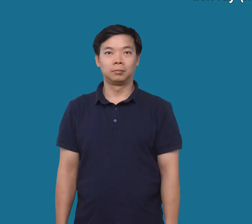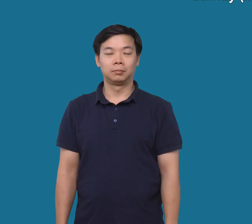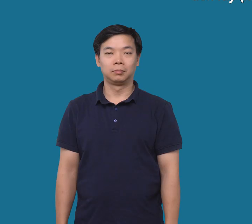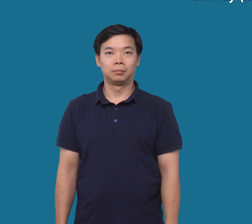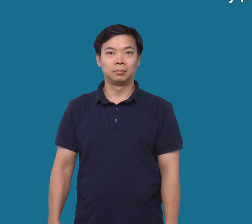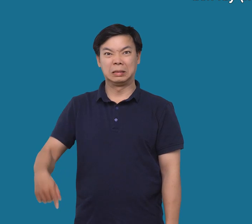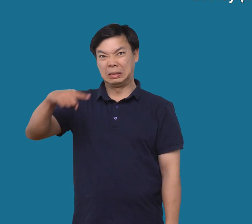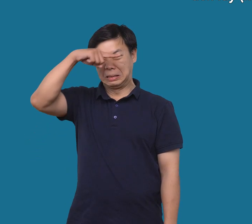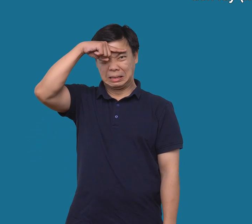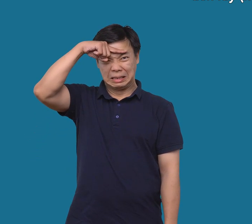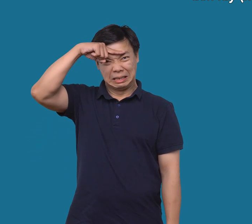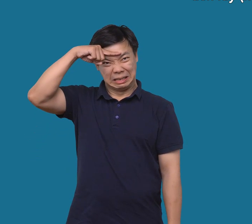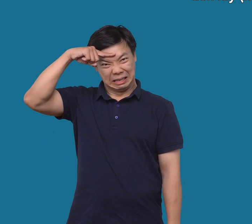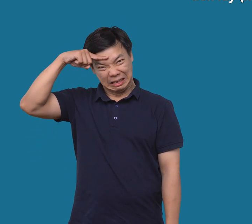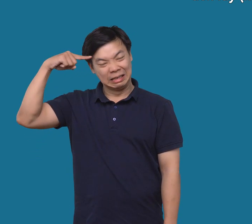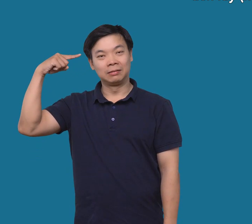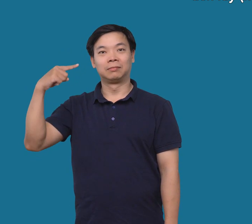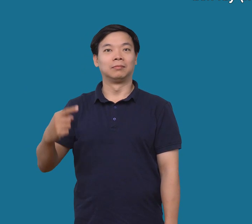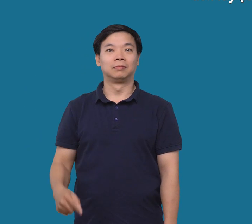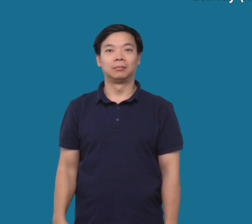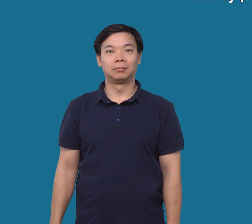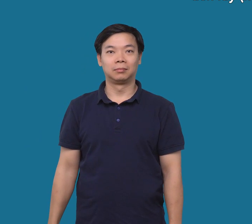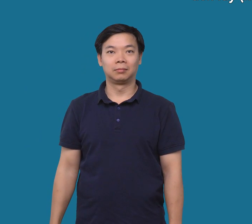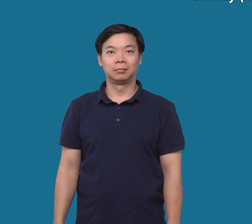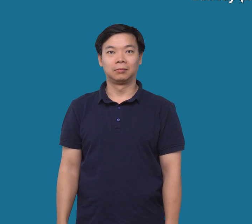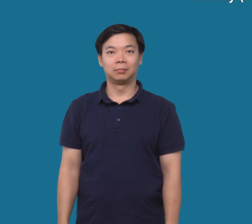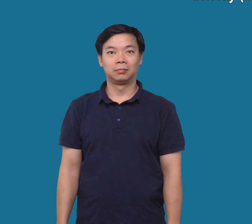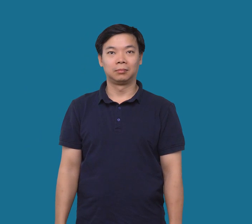đen láy (như đen nhánh)